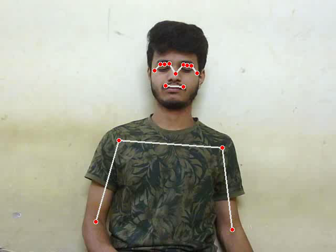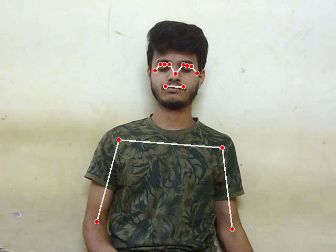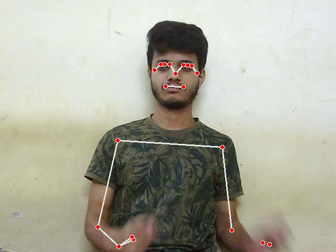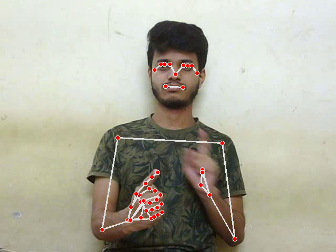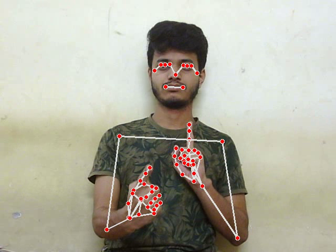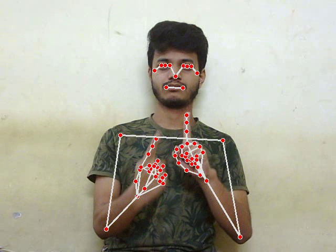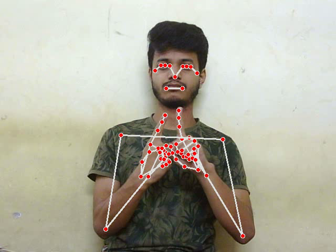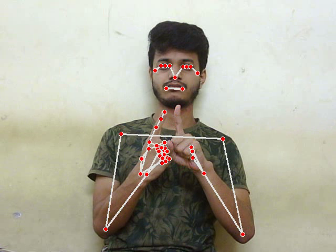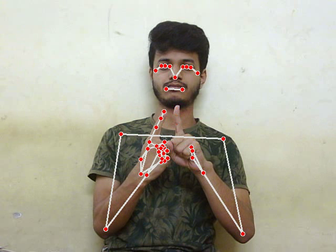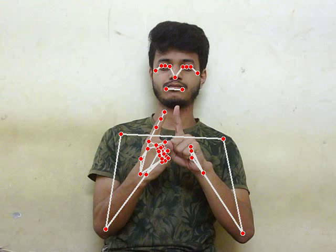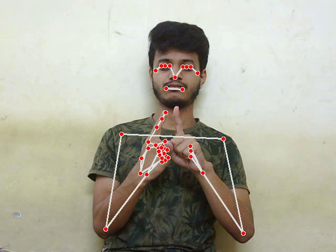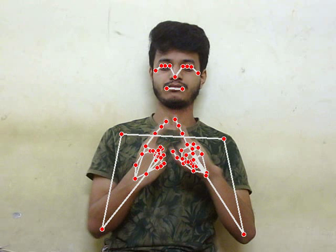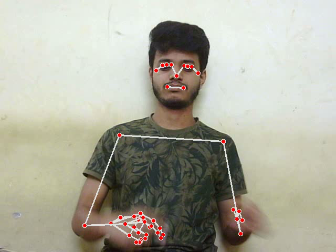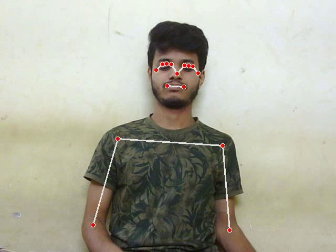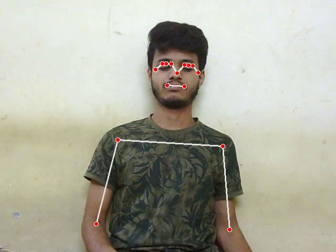meet